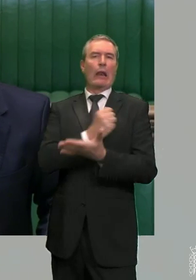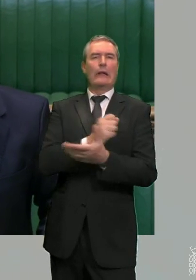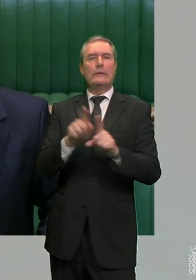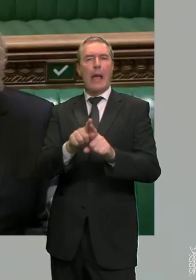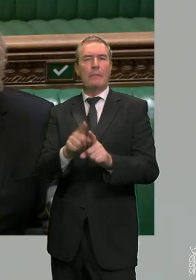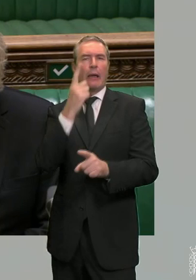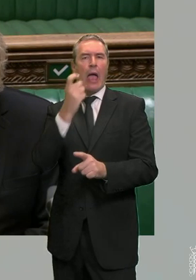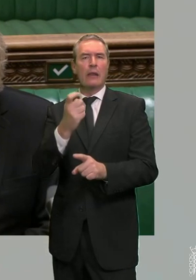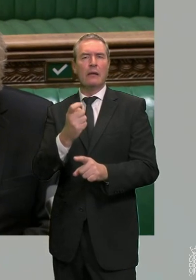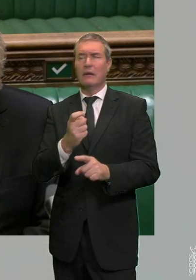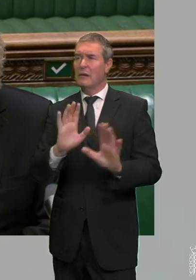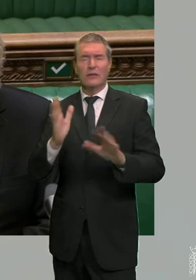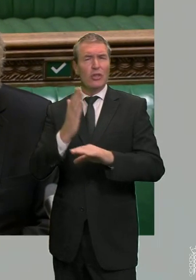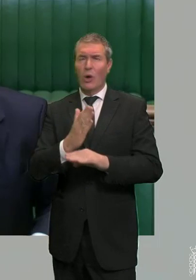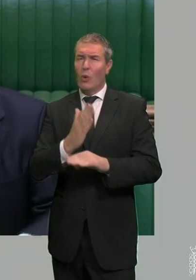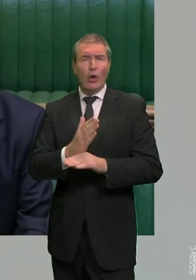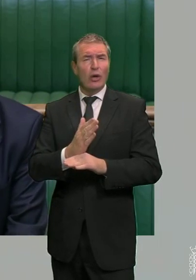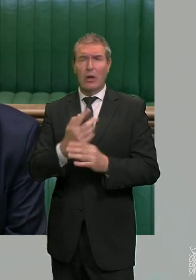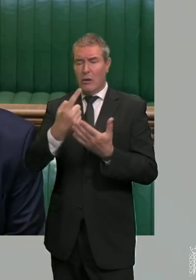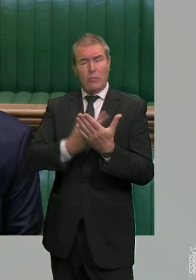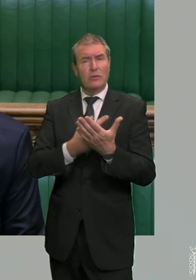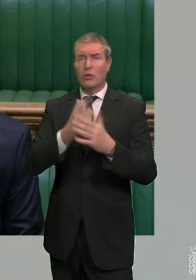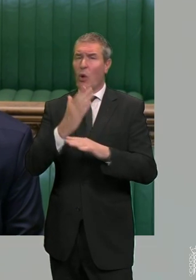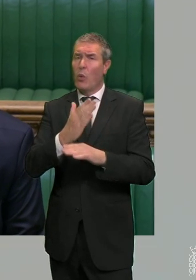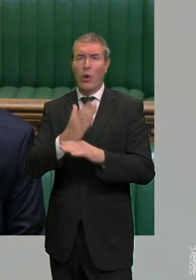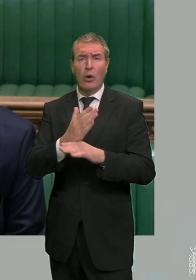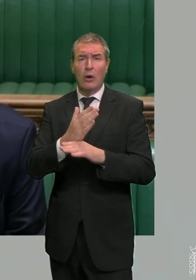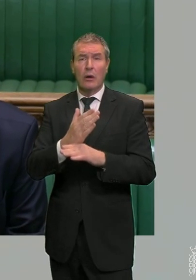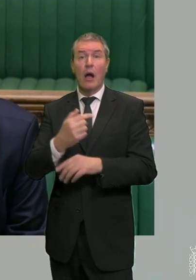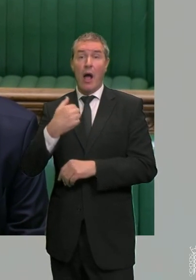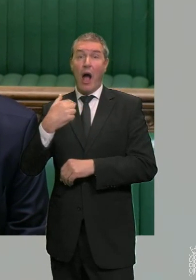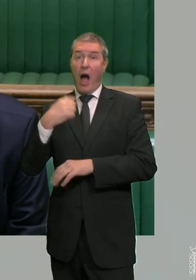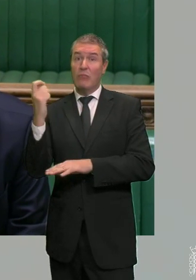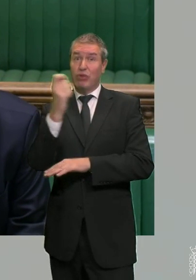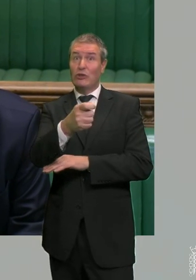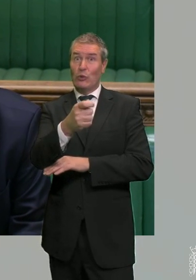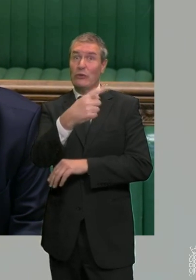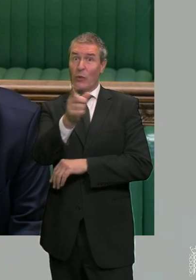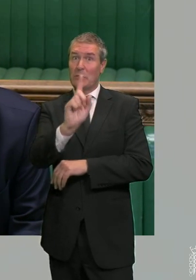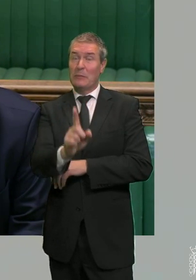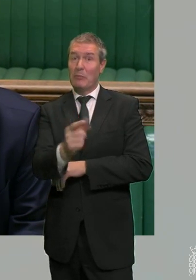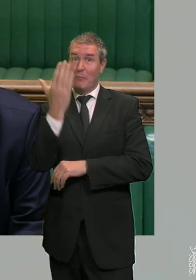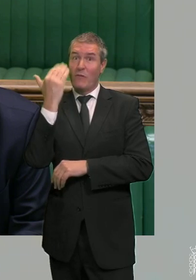I remind the Prime Minister that I not only prosecuted shoplifters; I prosecuted MPs over the